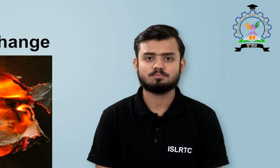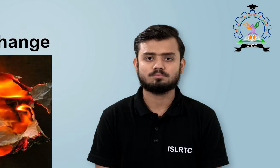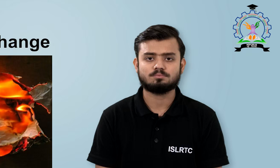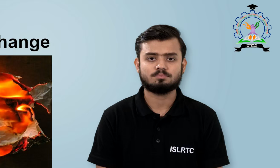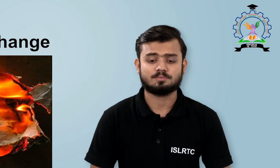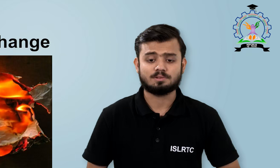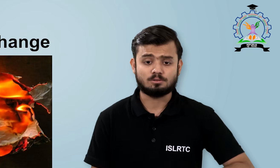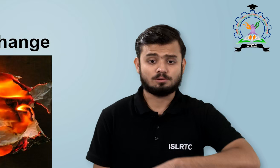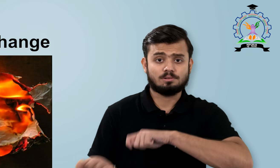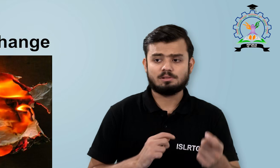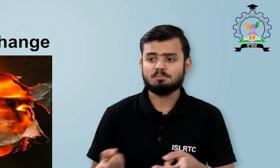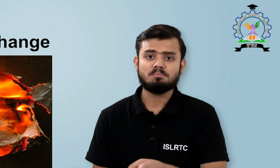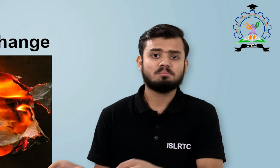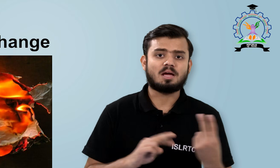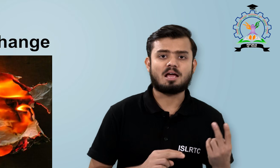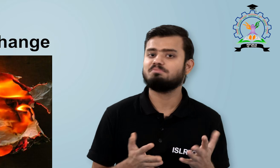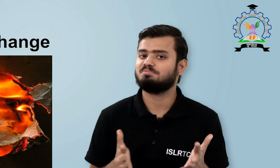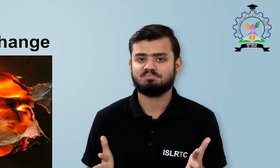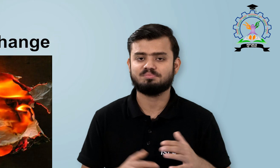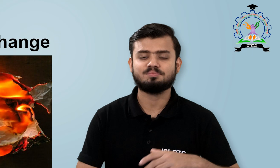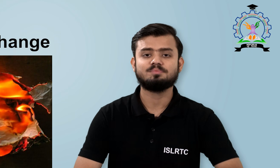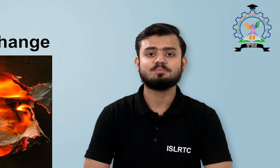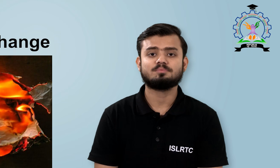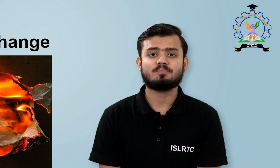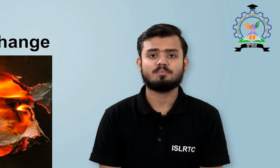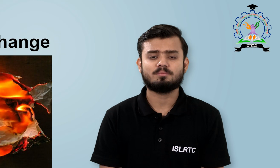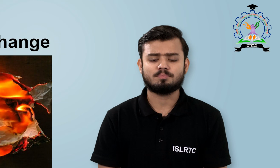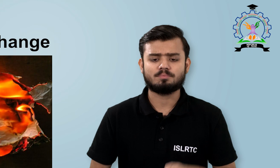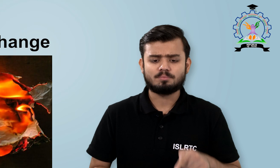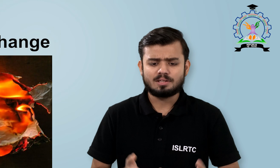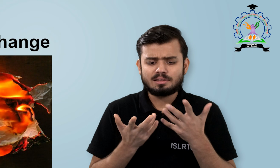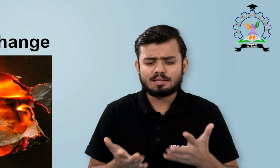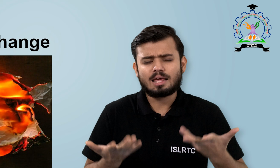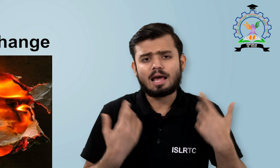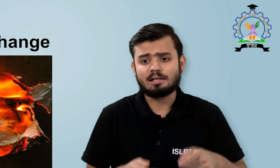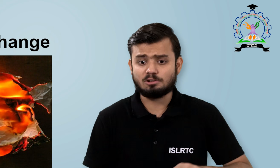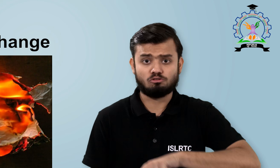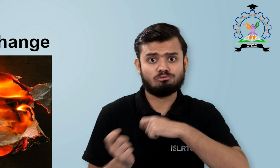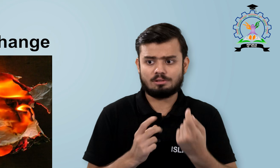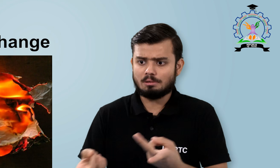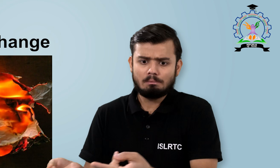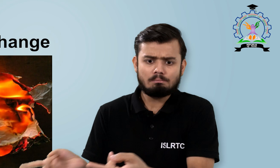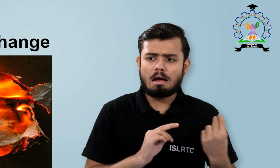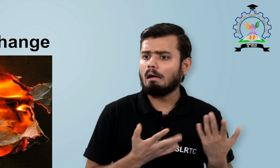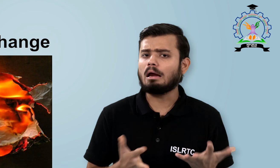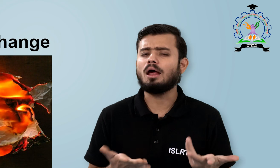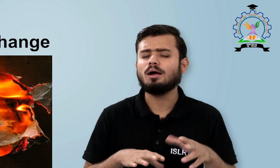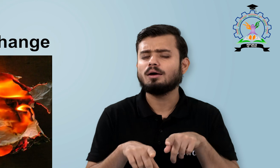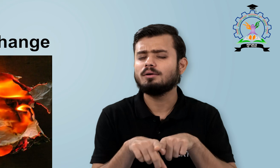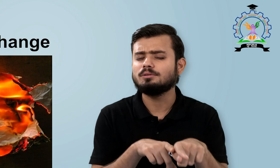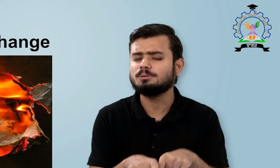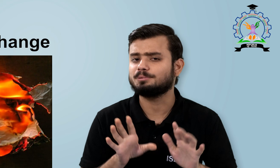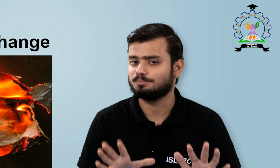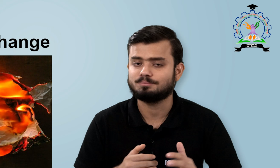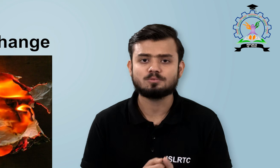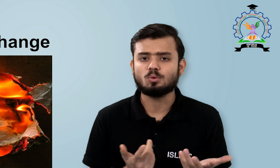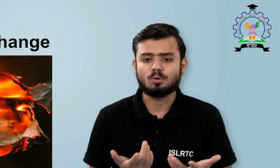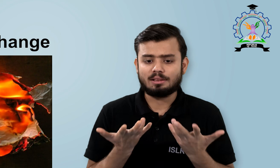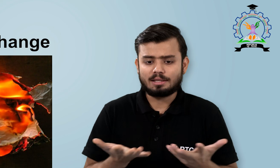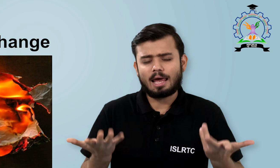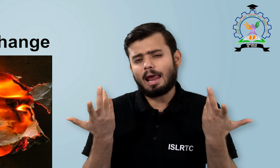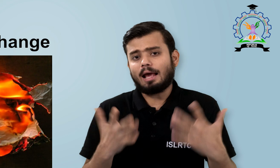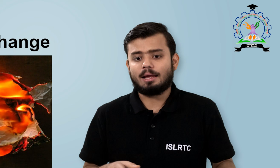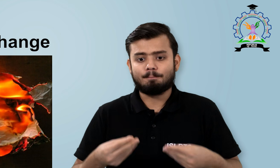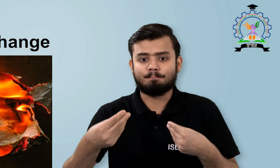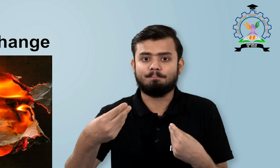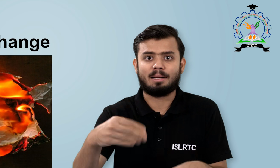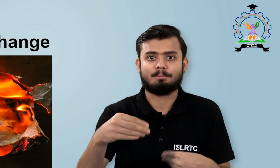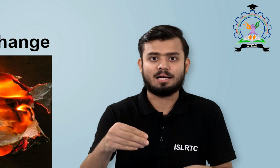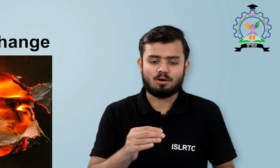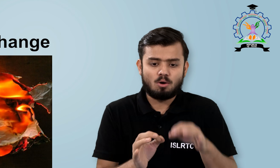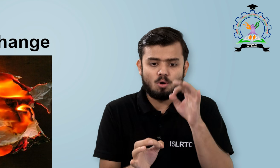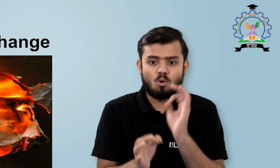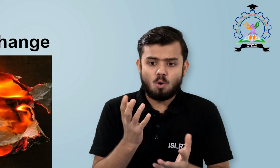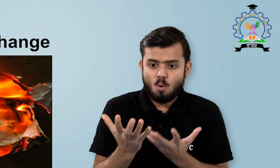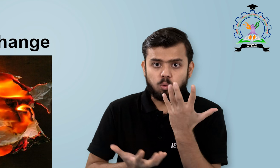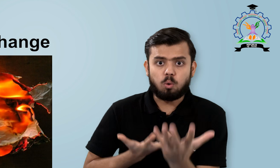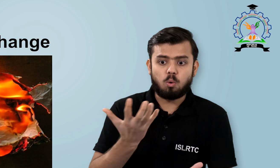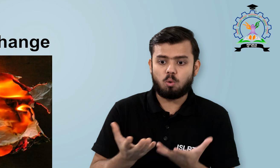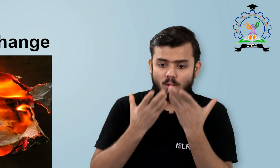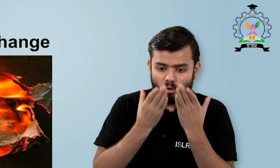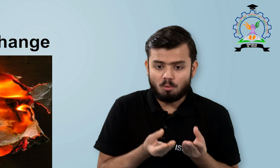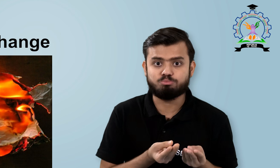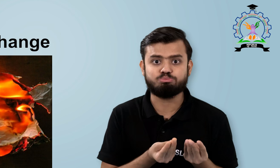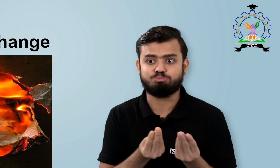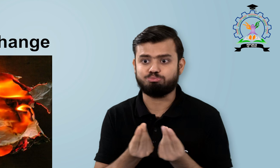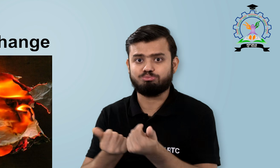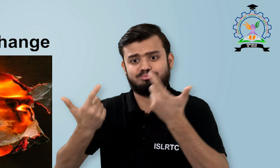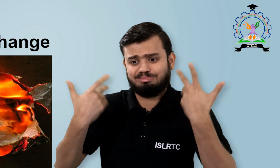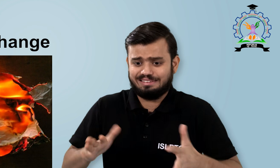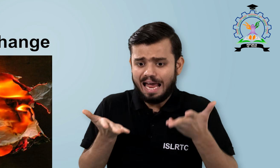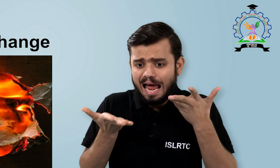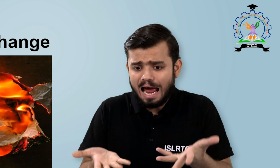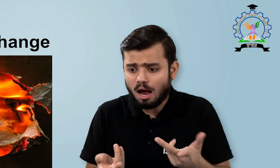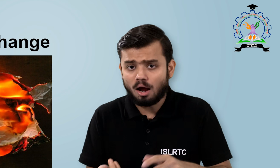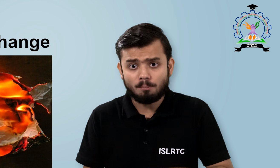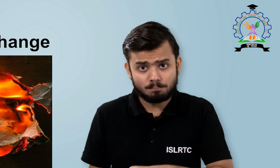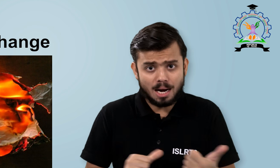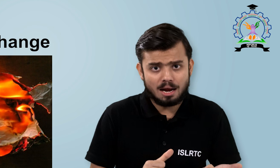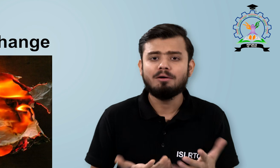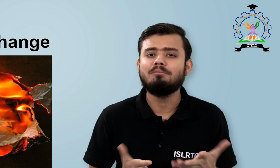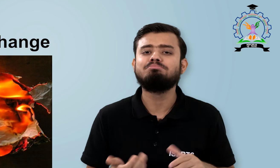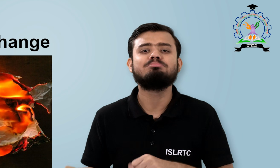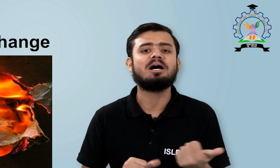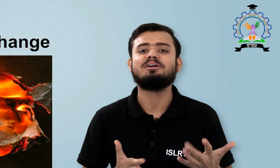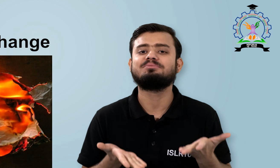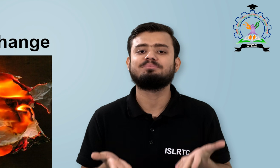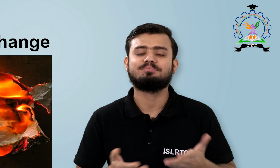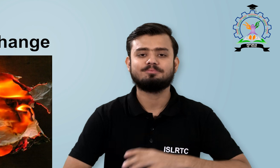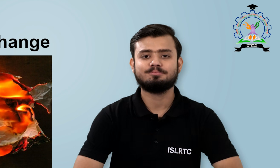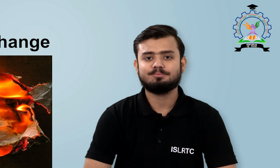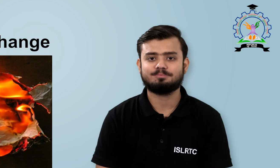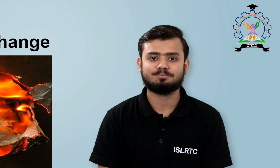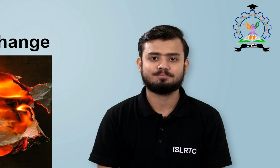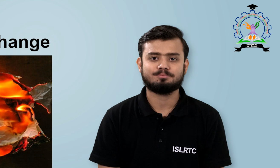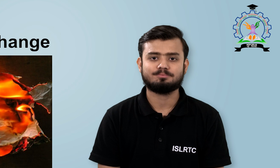Irreversible change An irreversible change is a change that cannot be undone or reversed. After the change, it cannot return to its original form. For example, if you burn a piece of paper, it turns to ash, and you cannot turn it back into paper again.